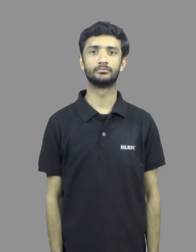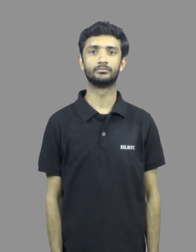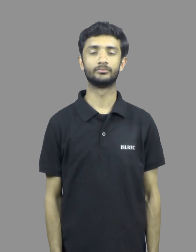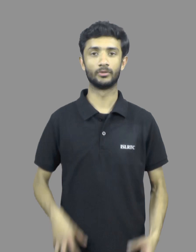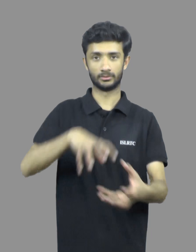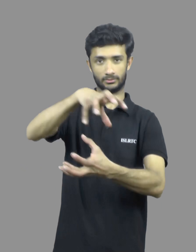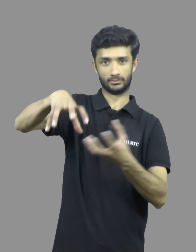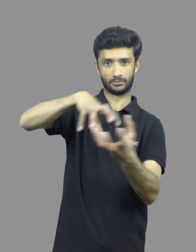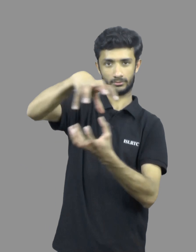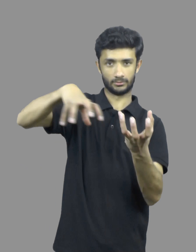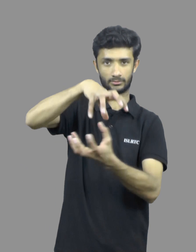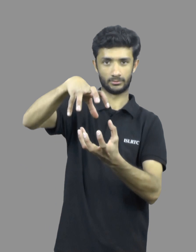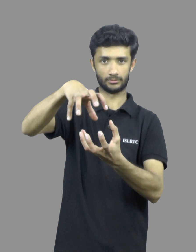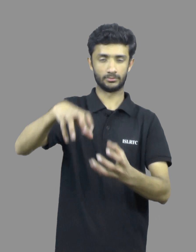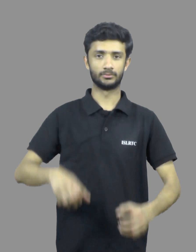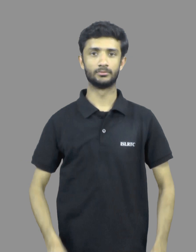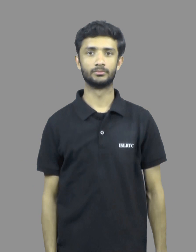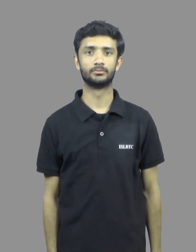Mix